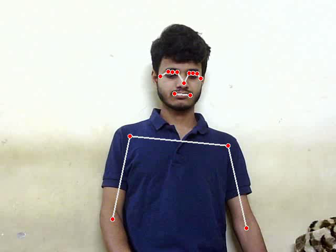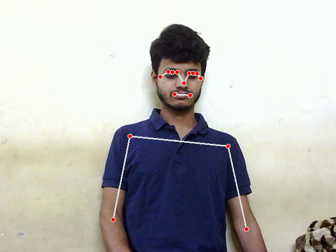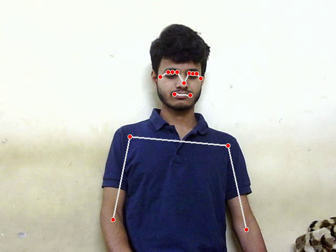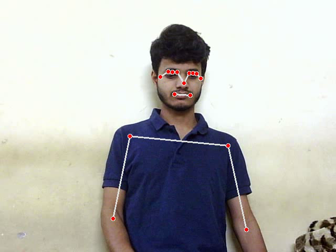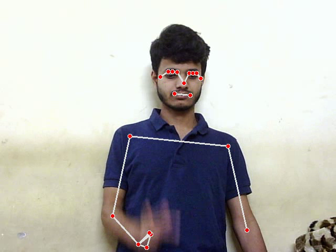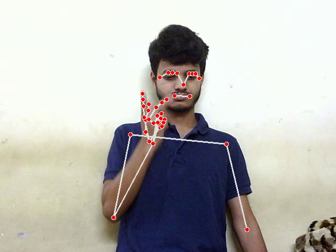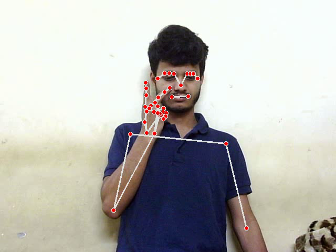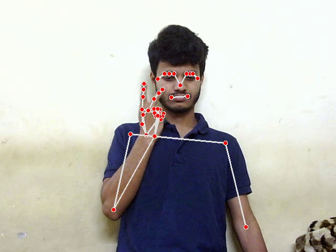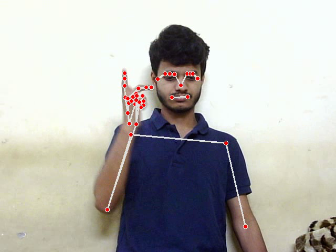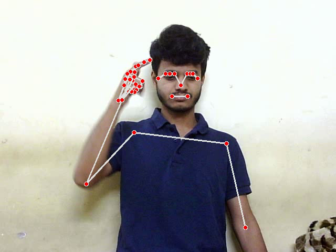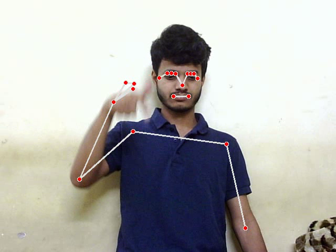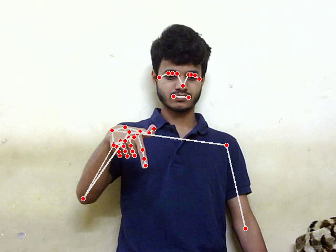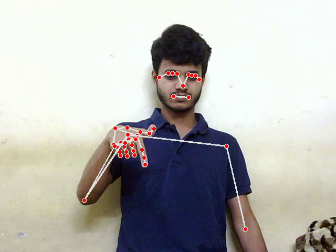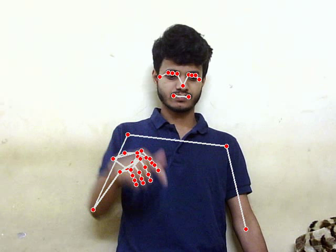see you later